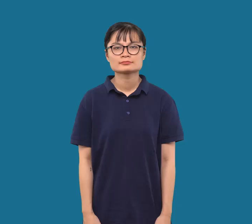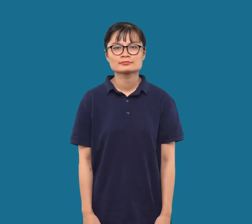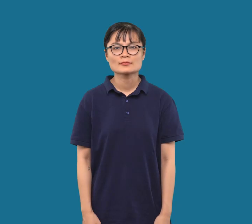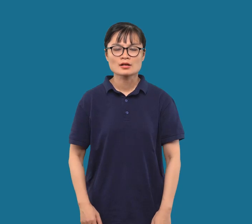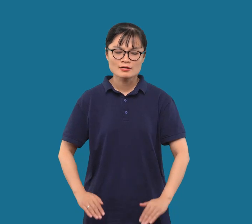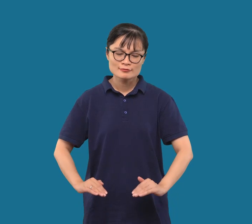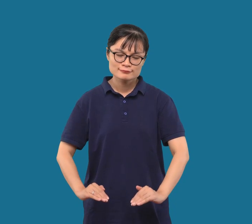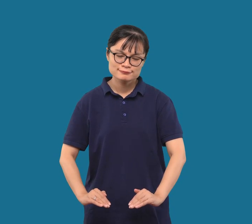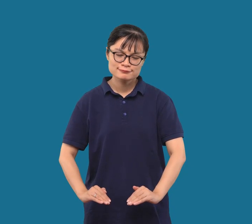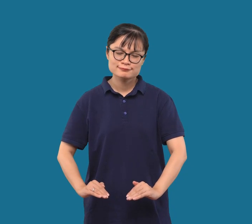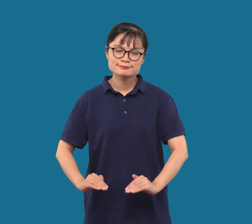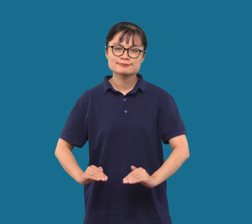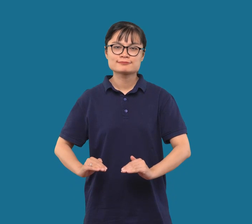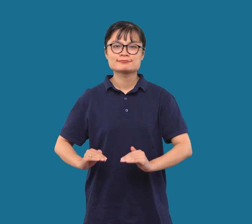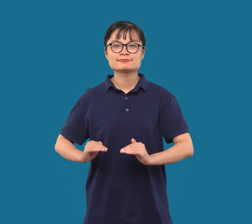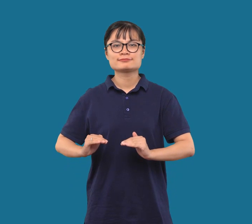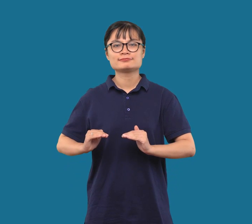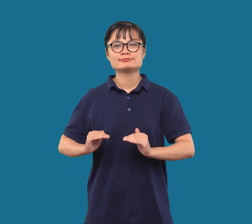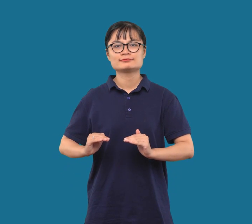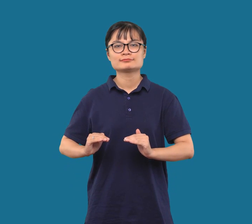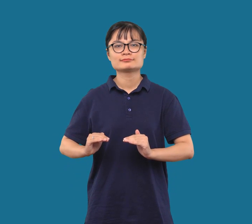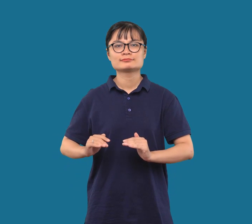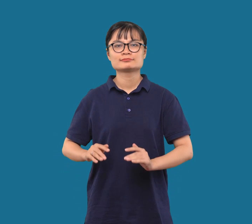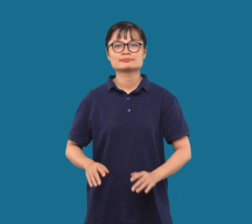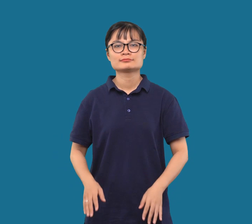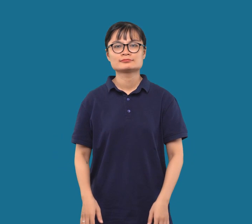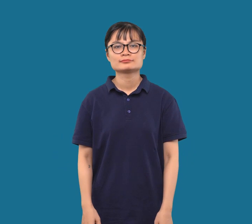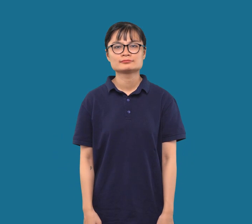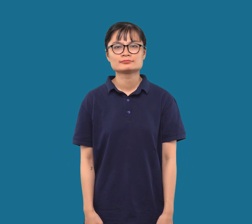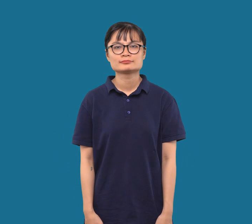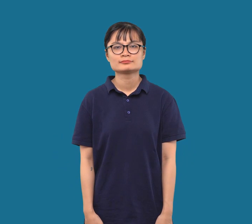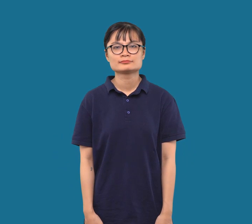tuổi thơ ấu